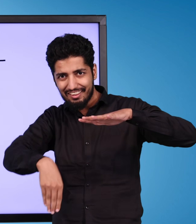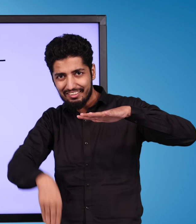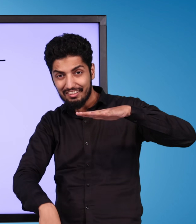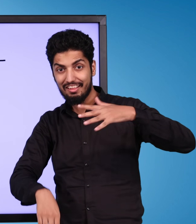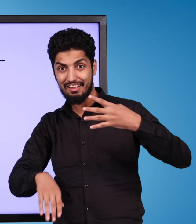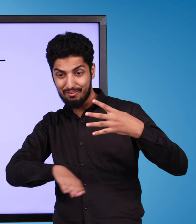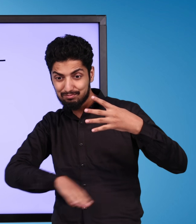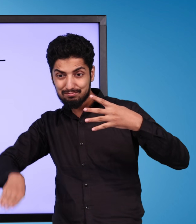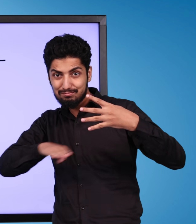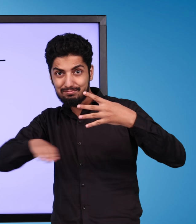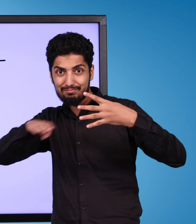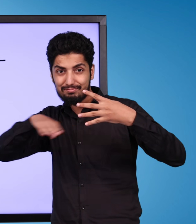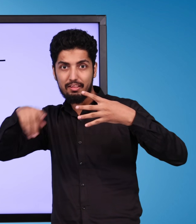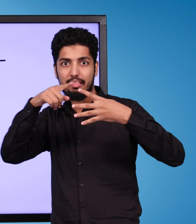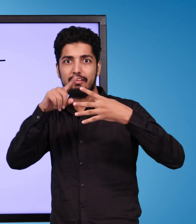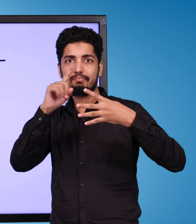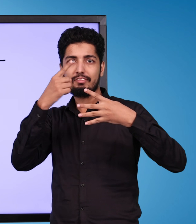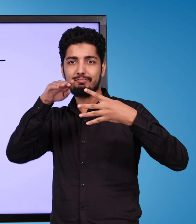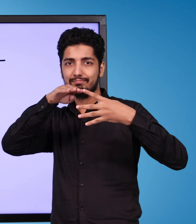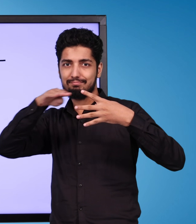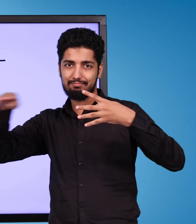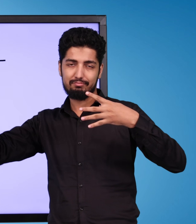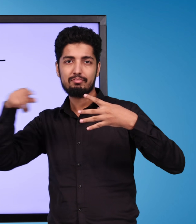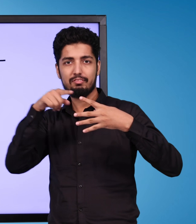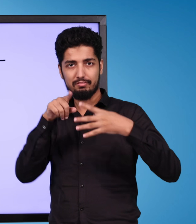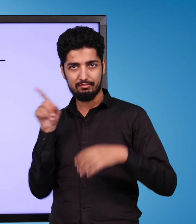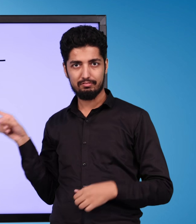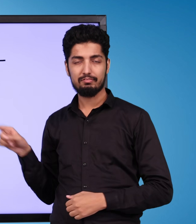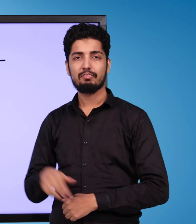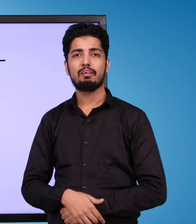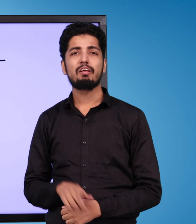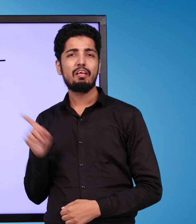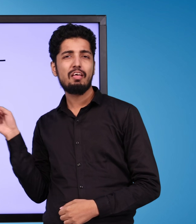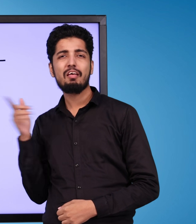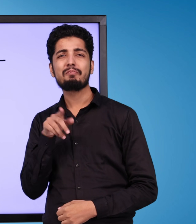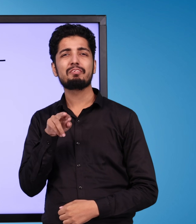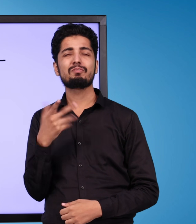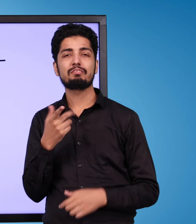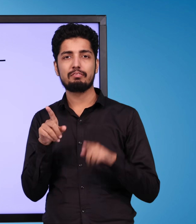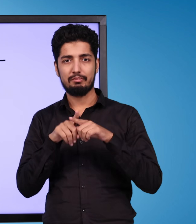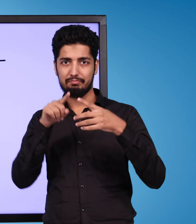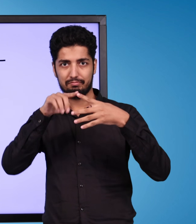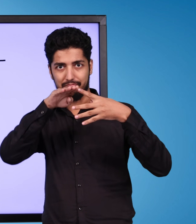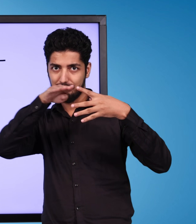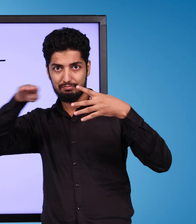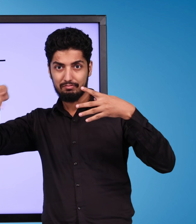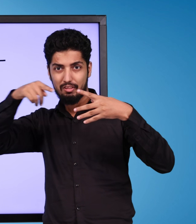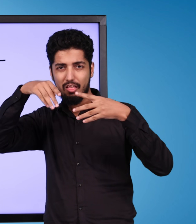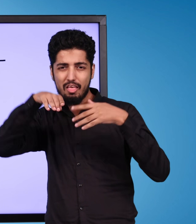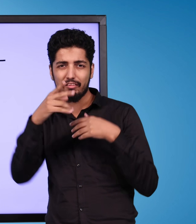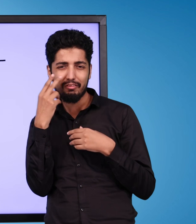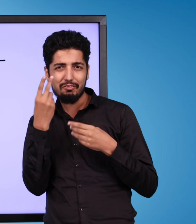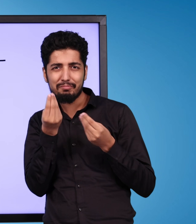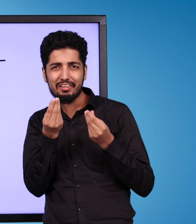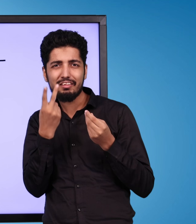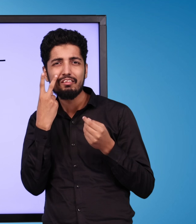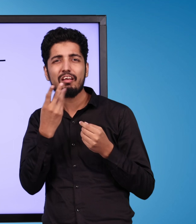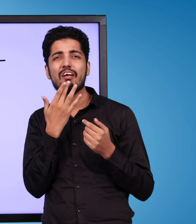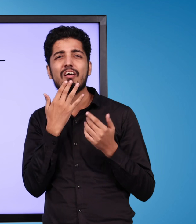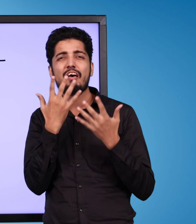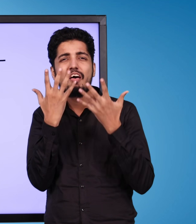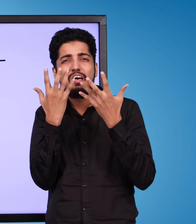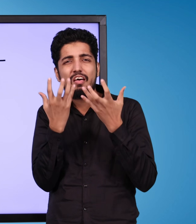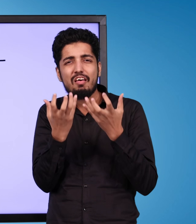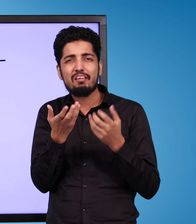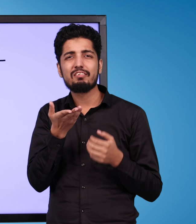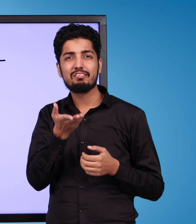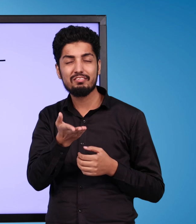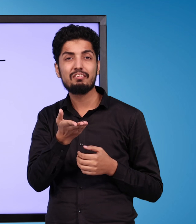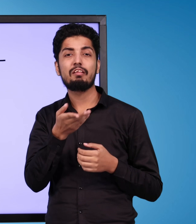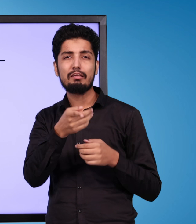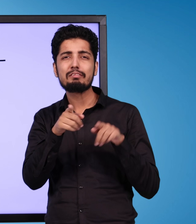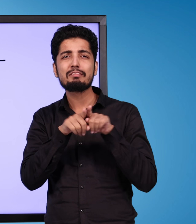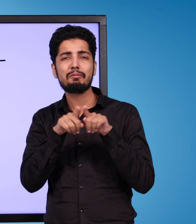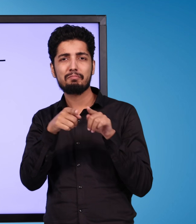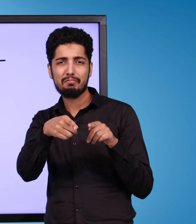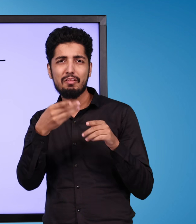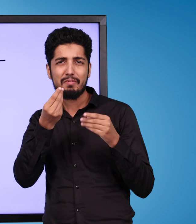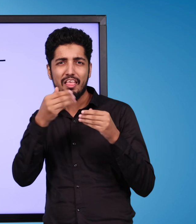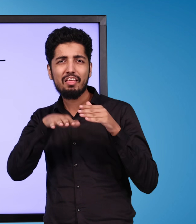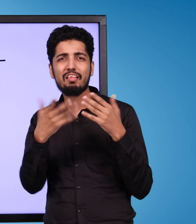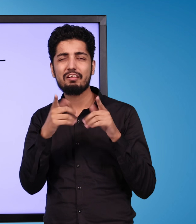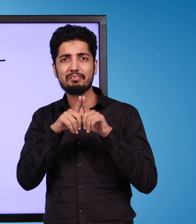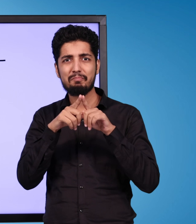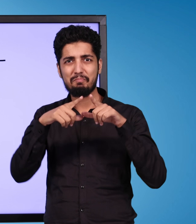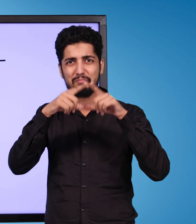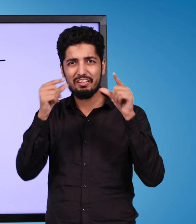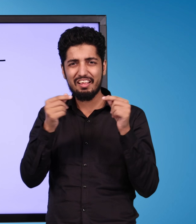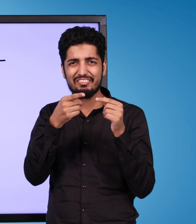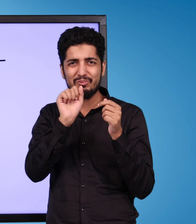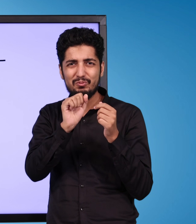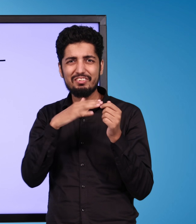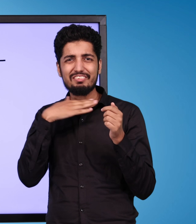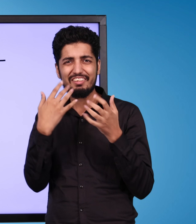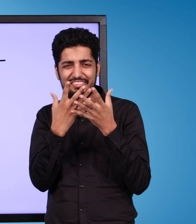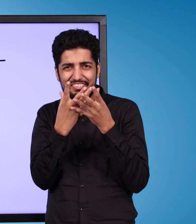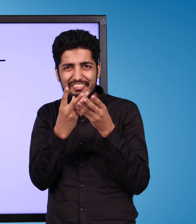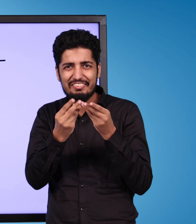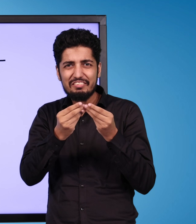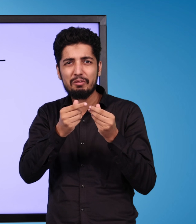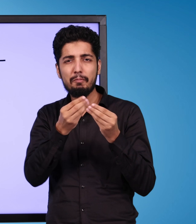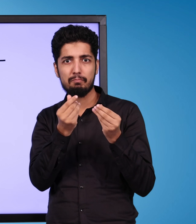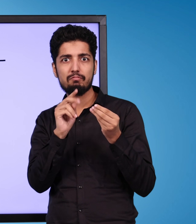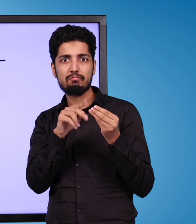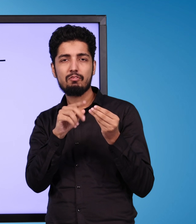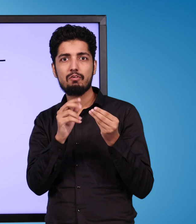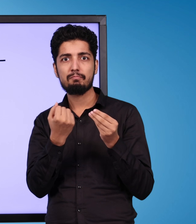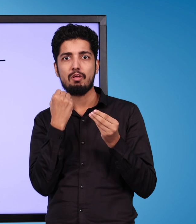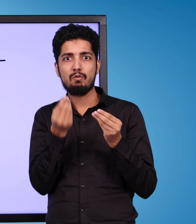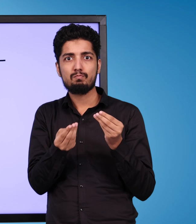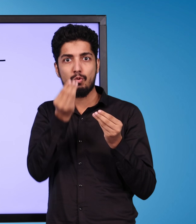This is the sign for topsoil. The uppermost horizon or layer of soil is generally dark in colour as it is rich in humus and minerals.